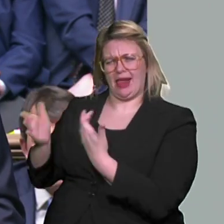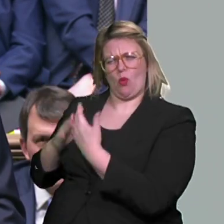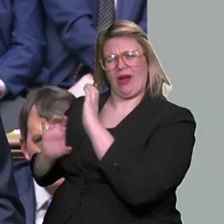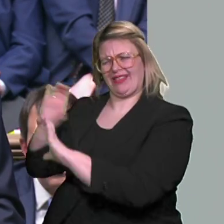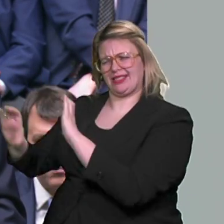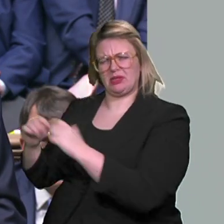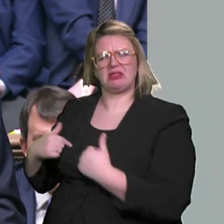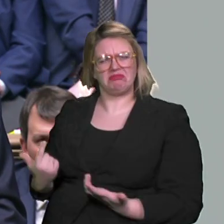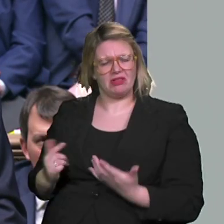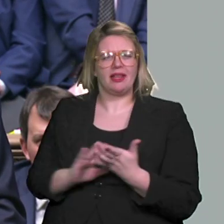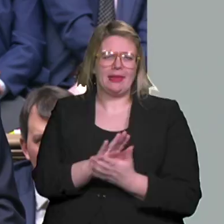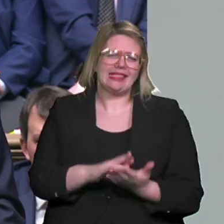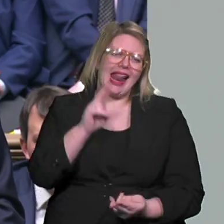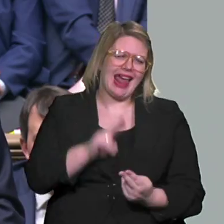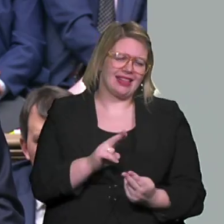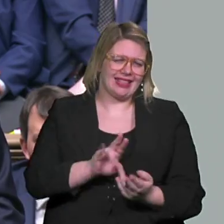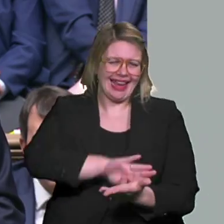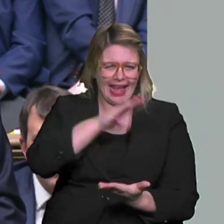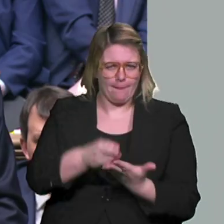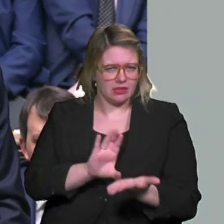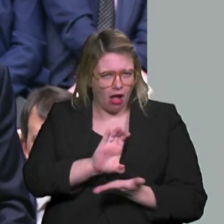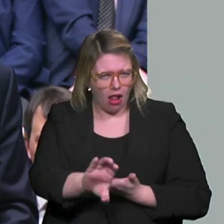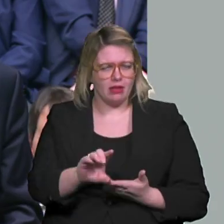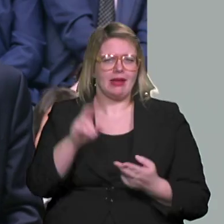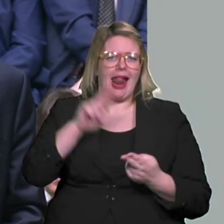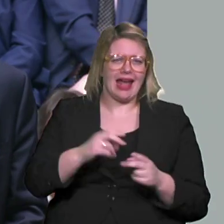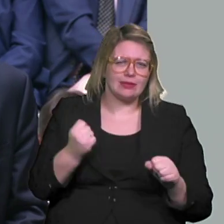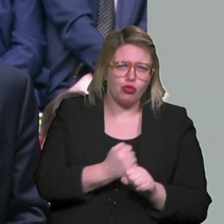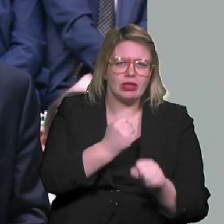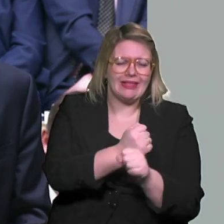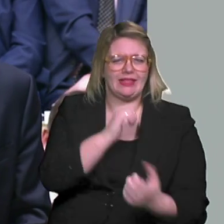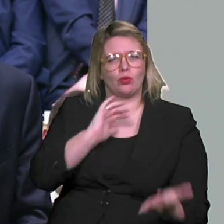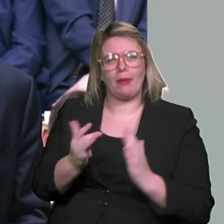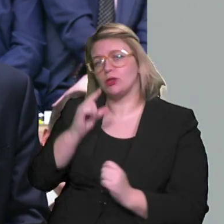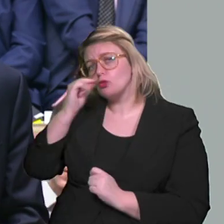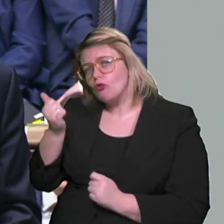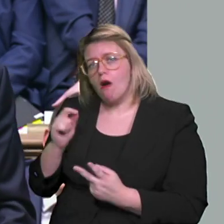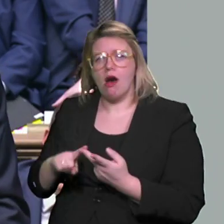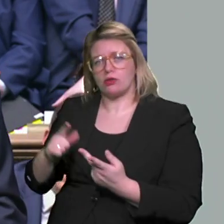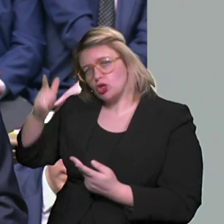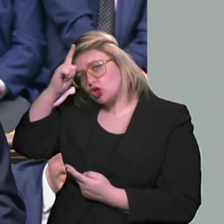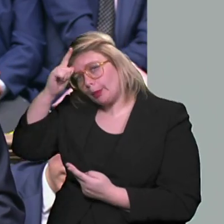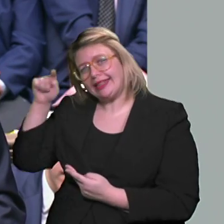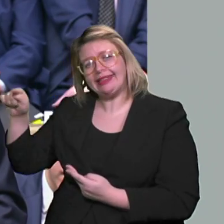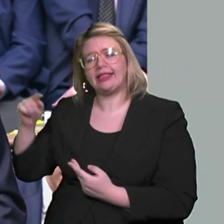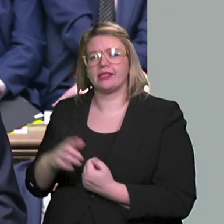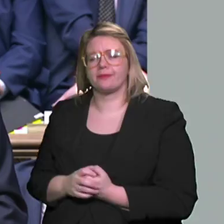The result is less capital investment and lower productivity than countries like France and Germany.